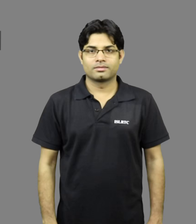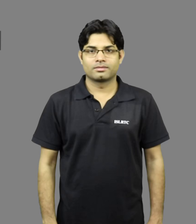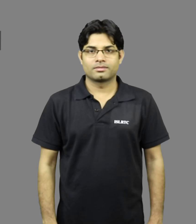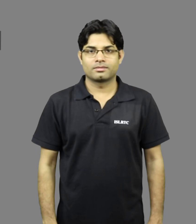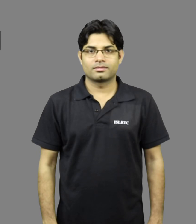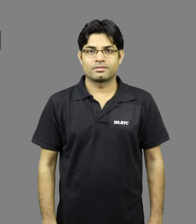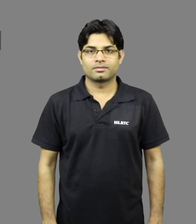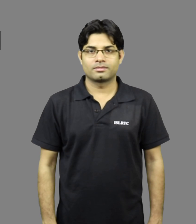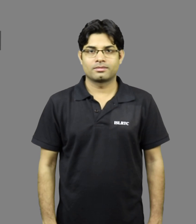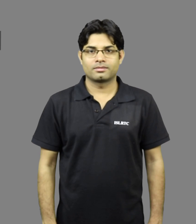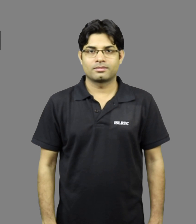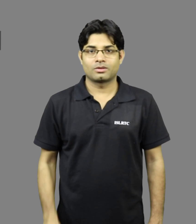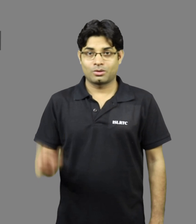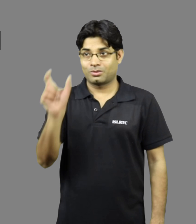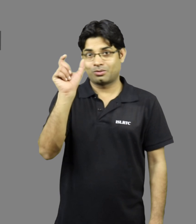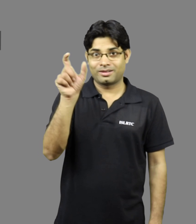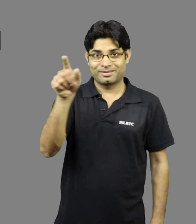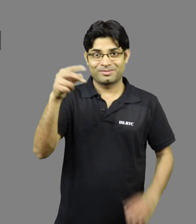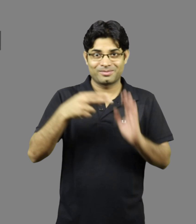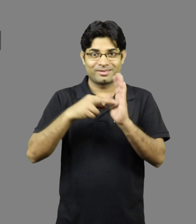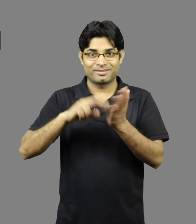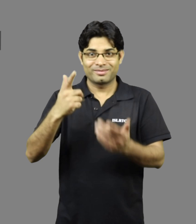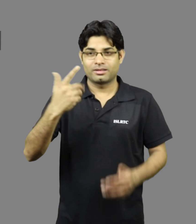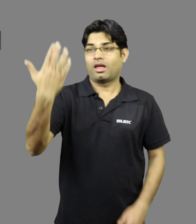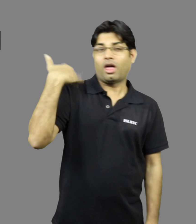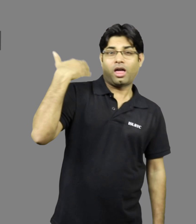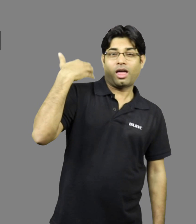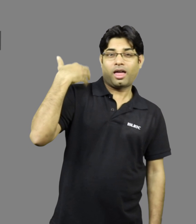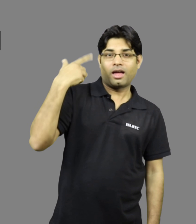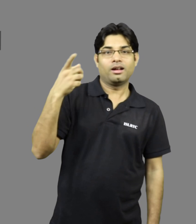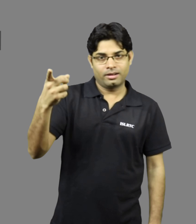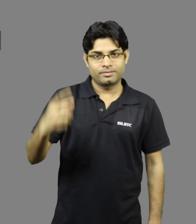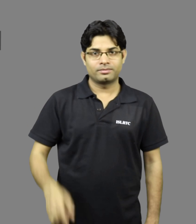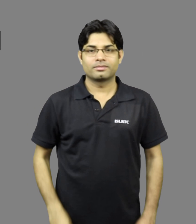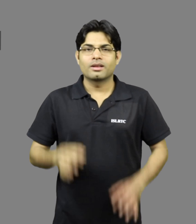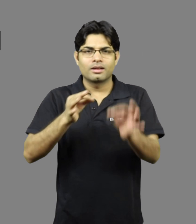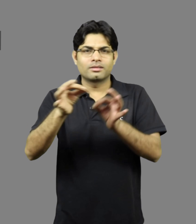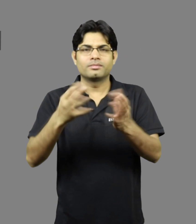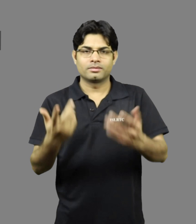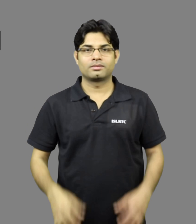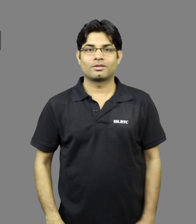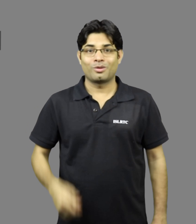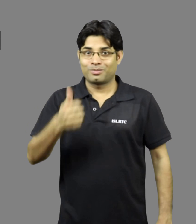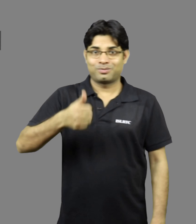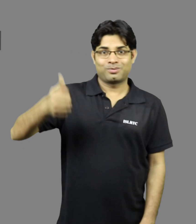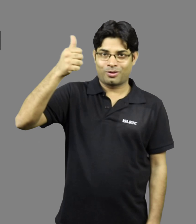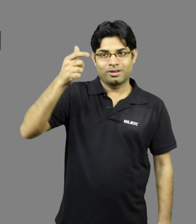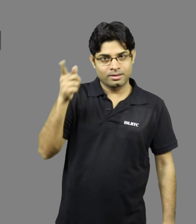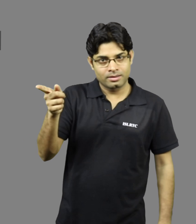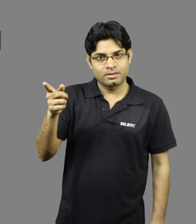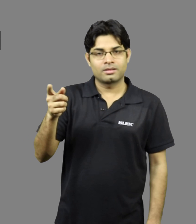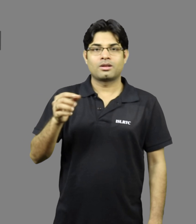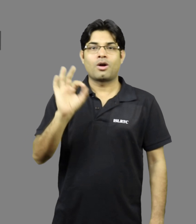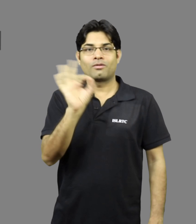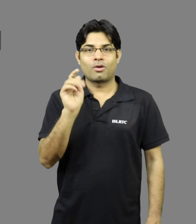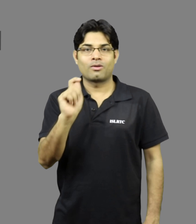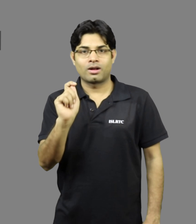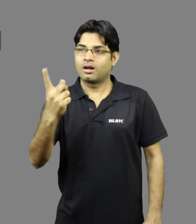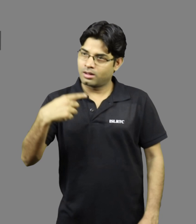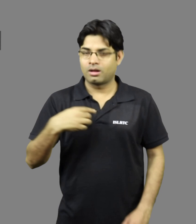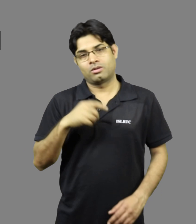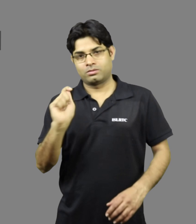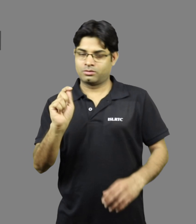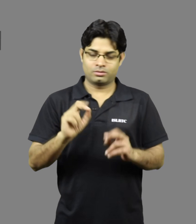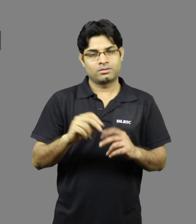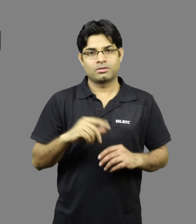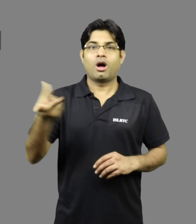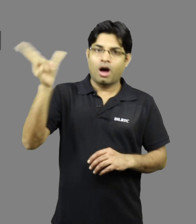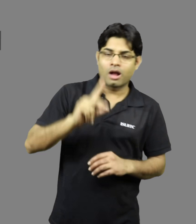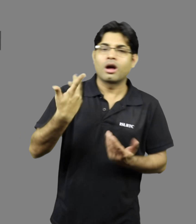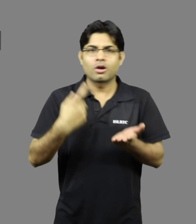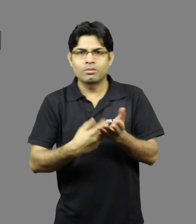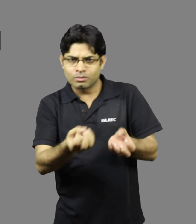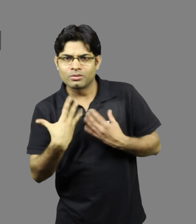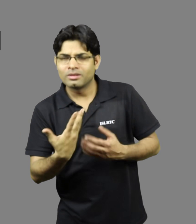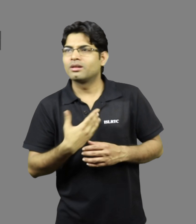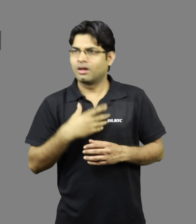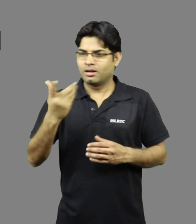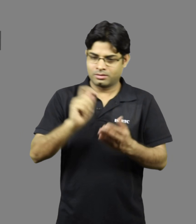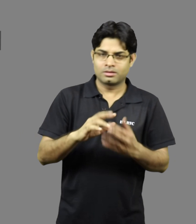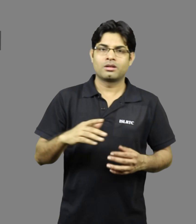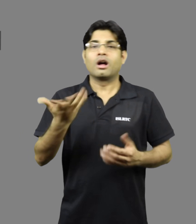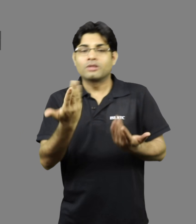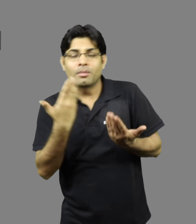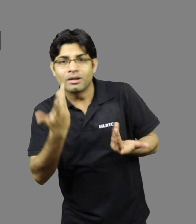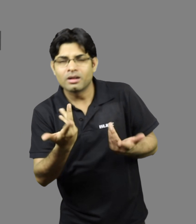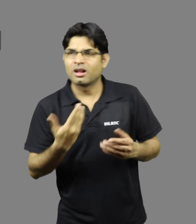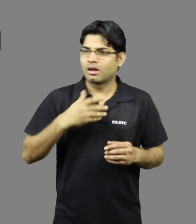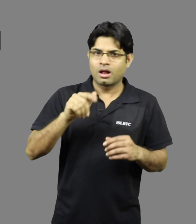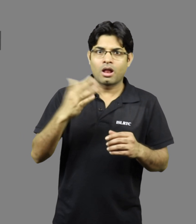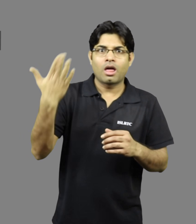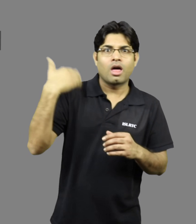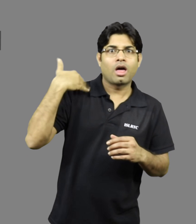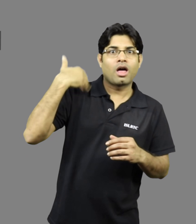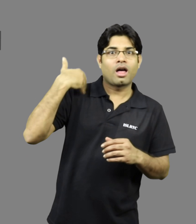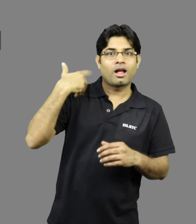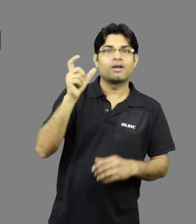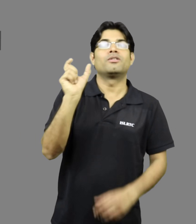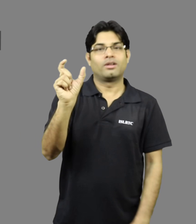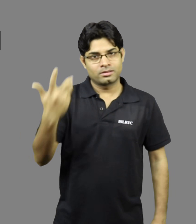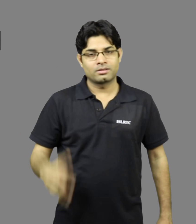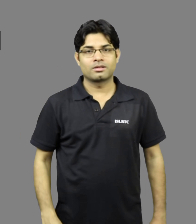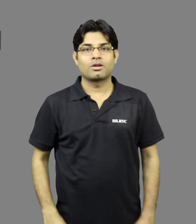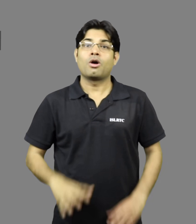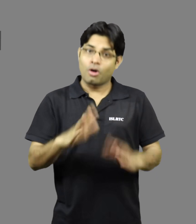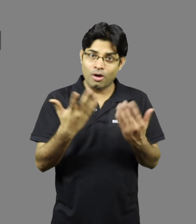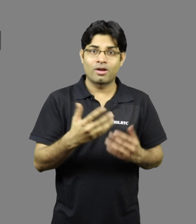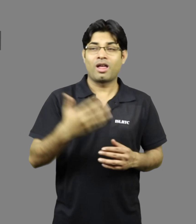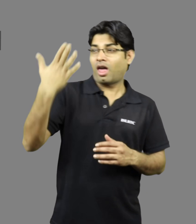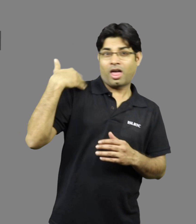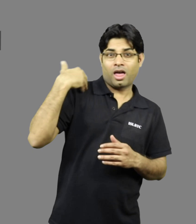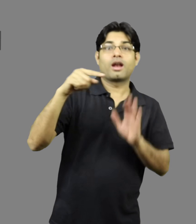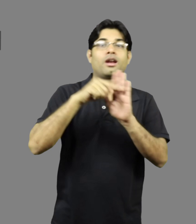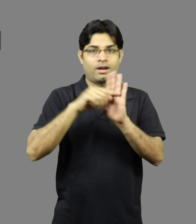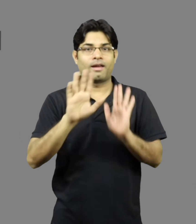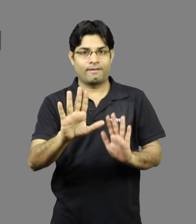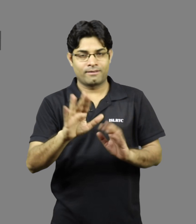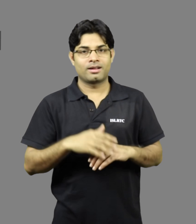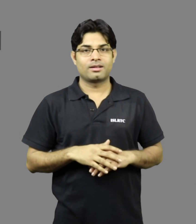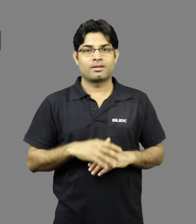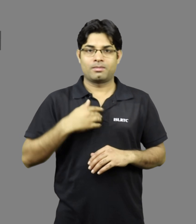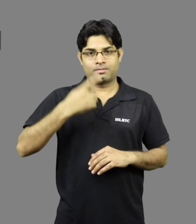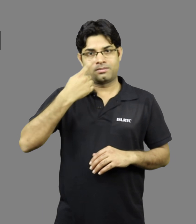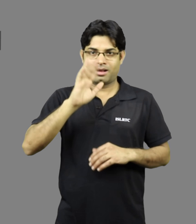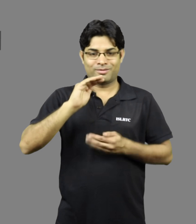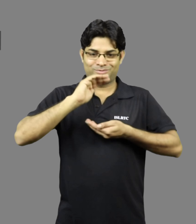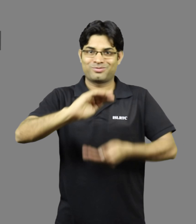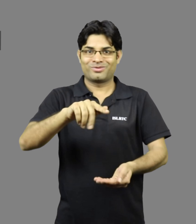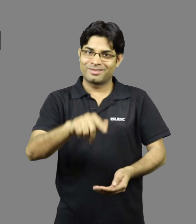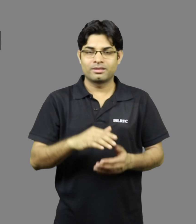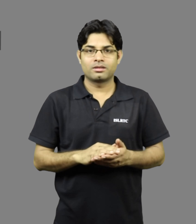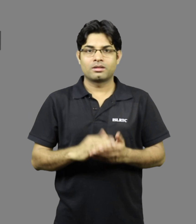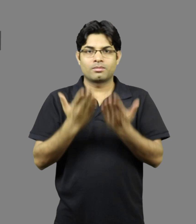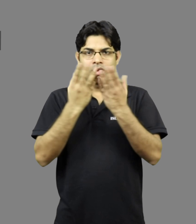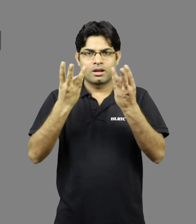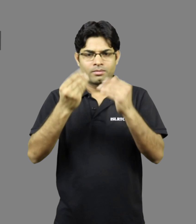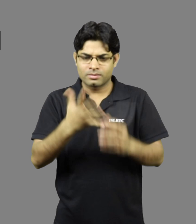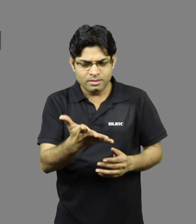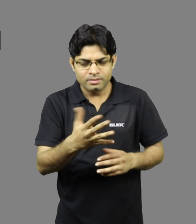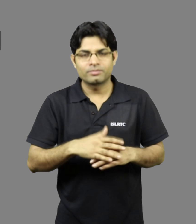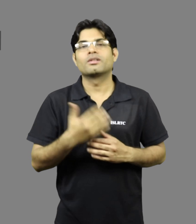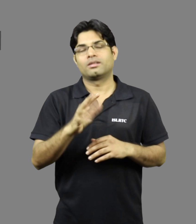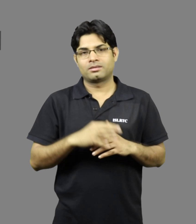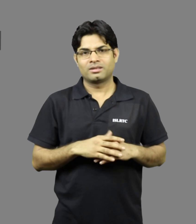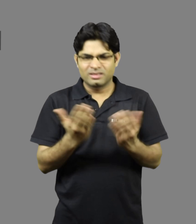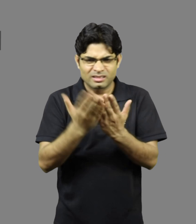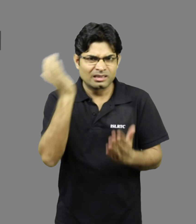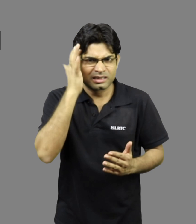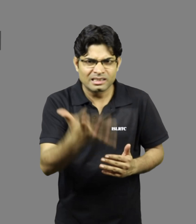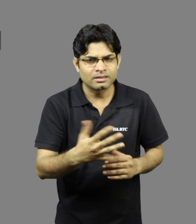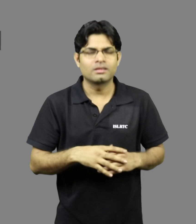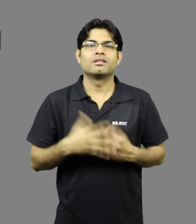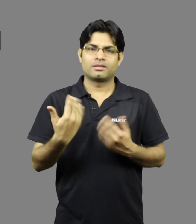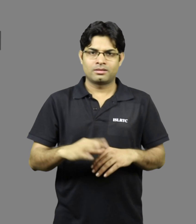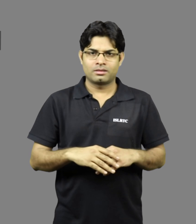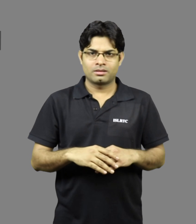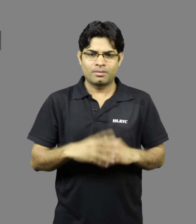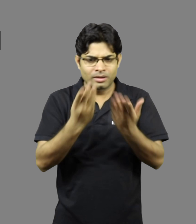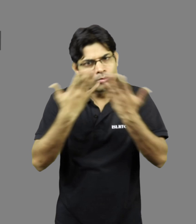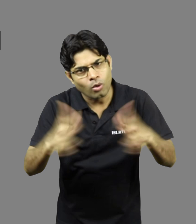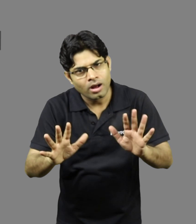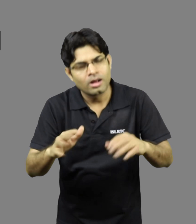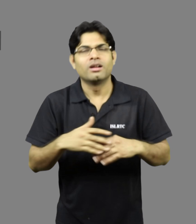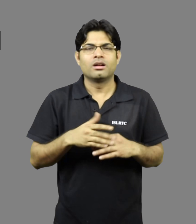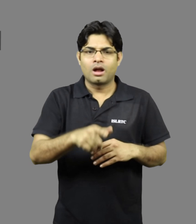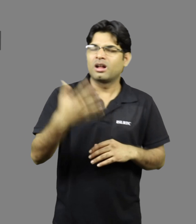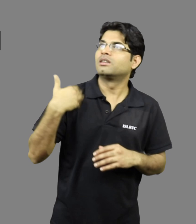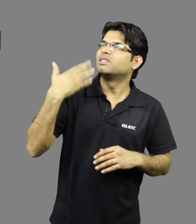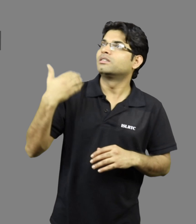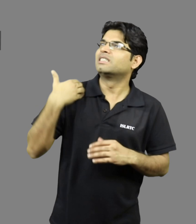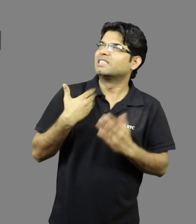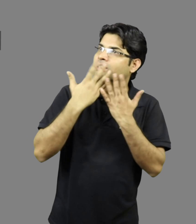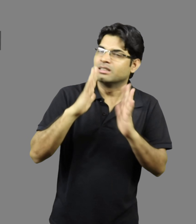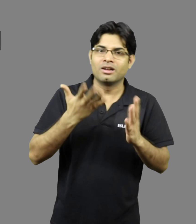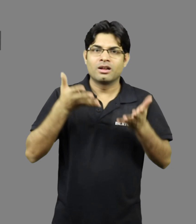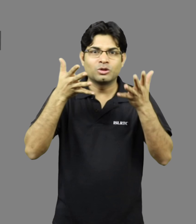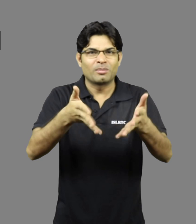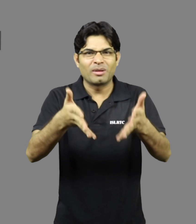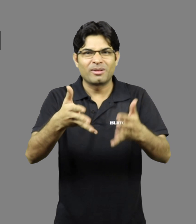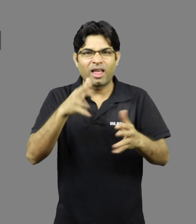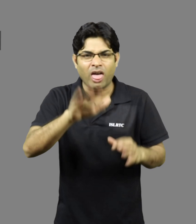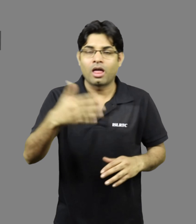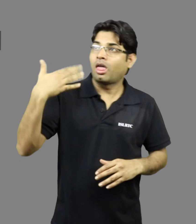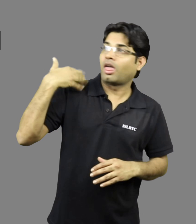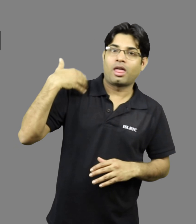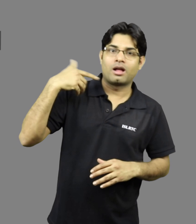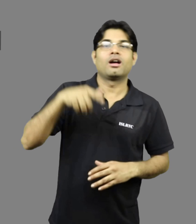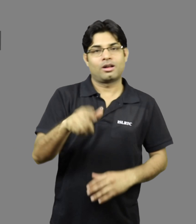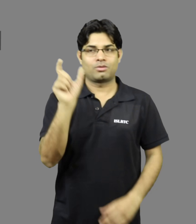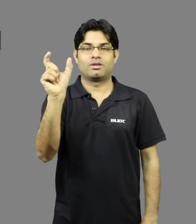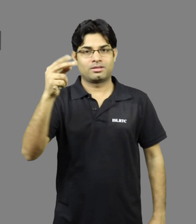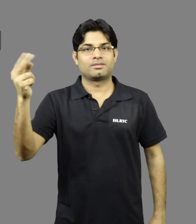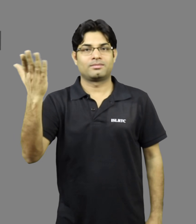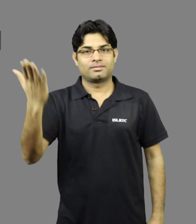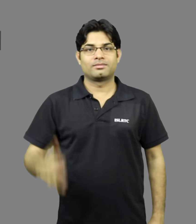Be on someone's back